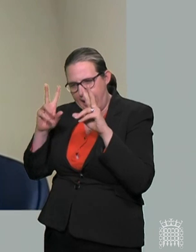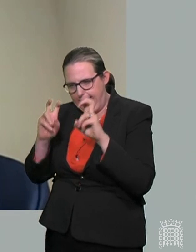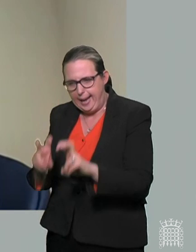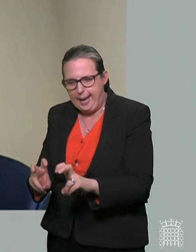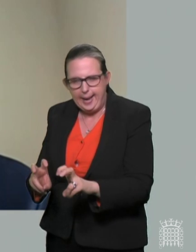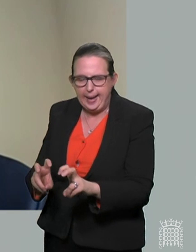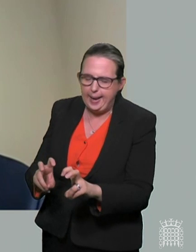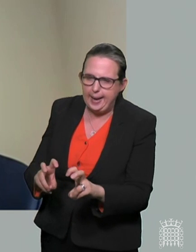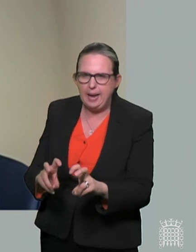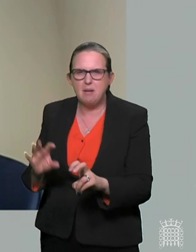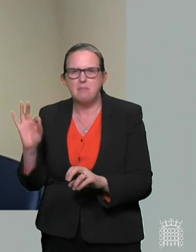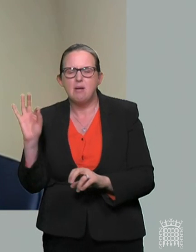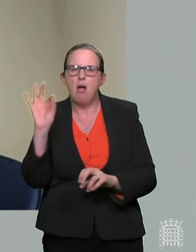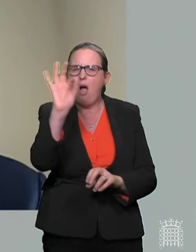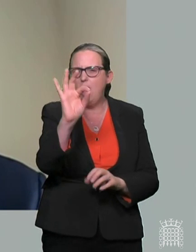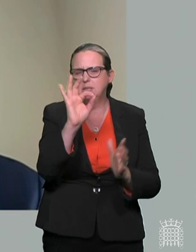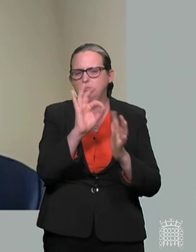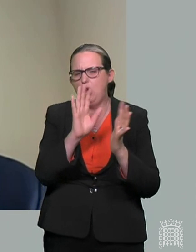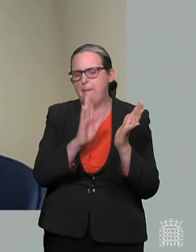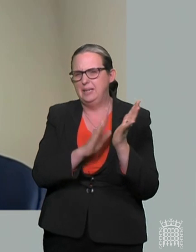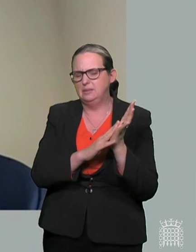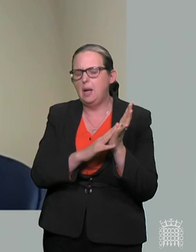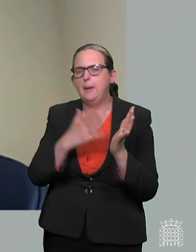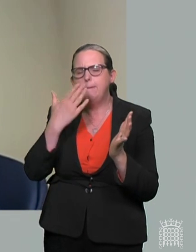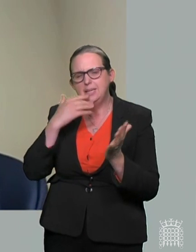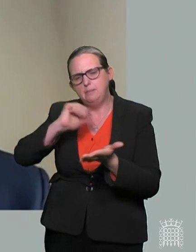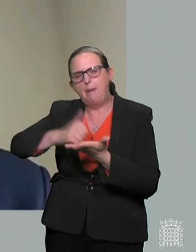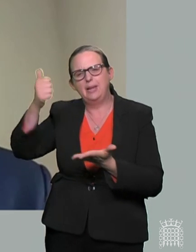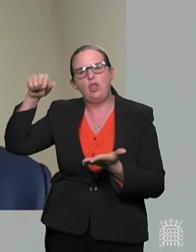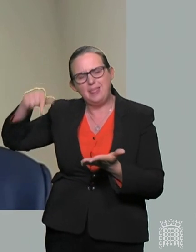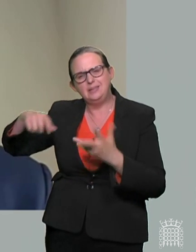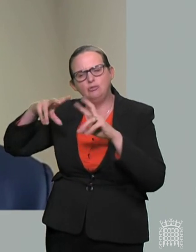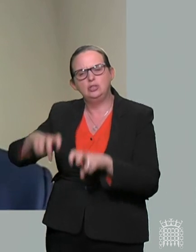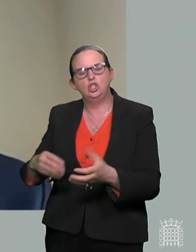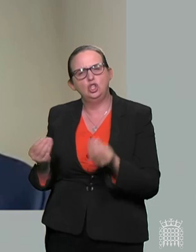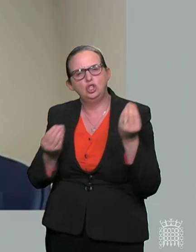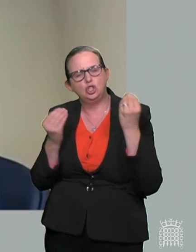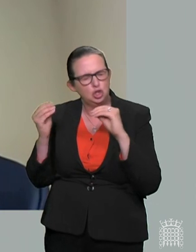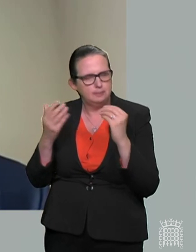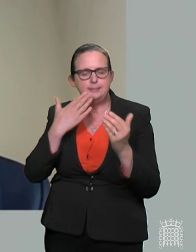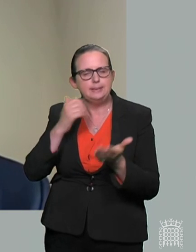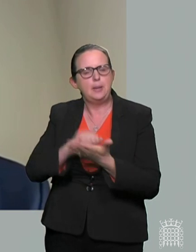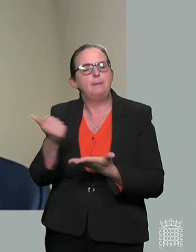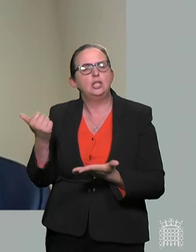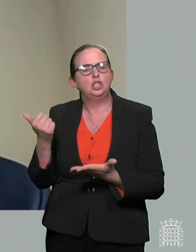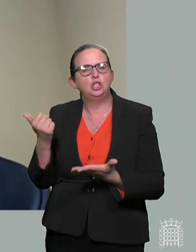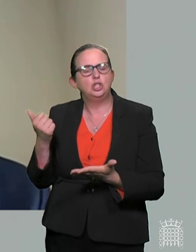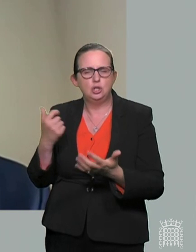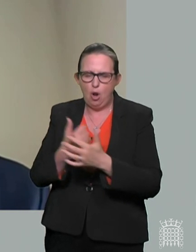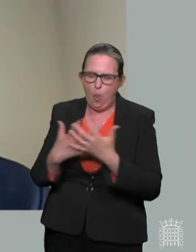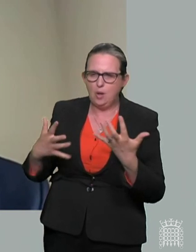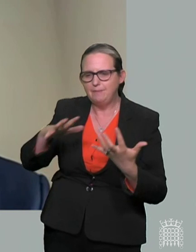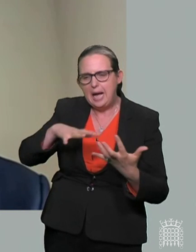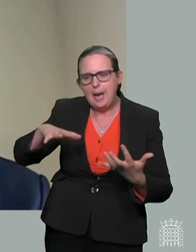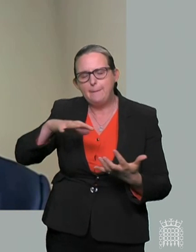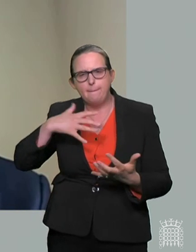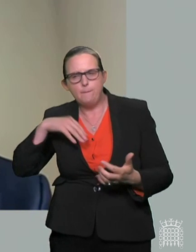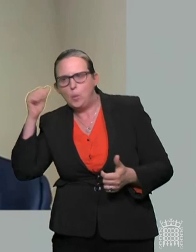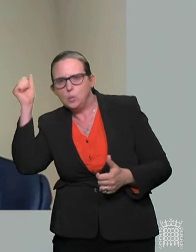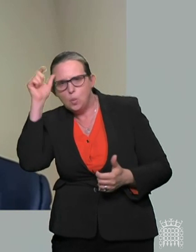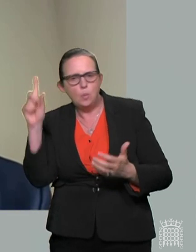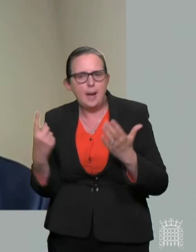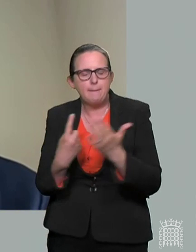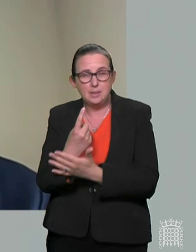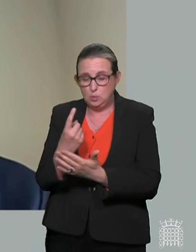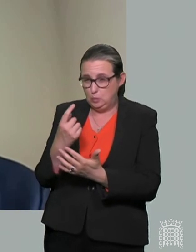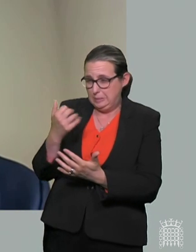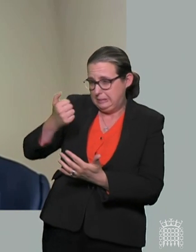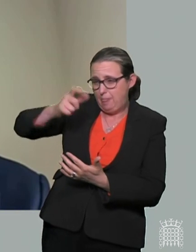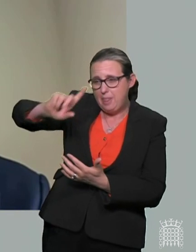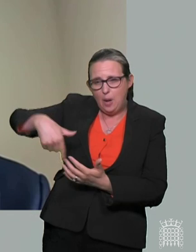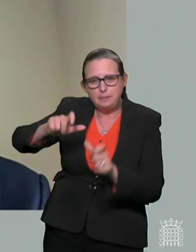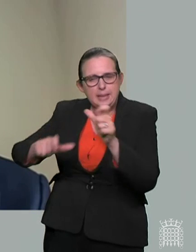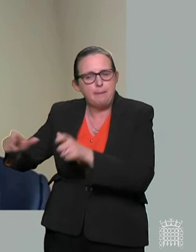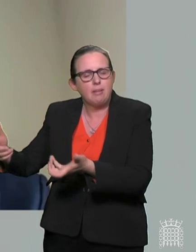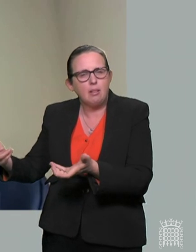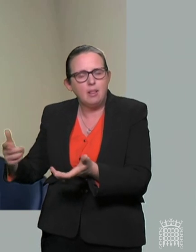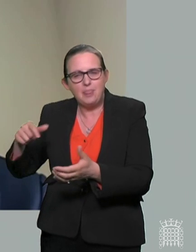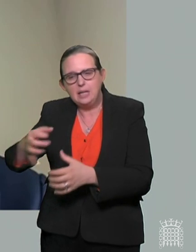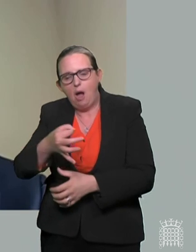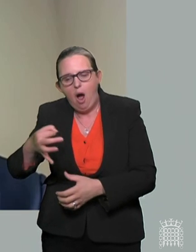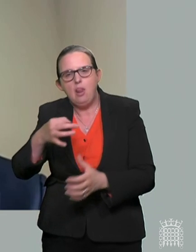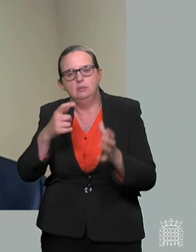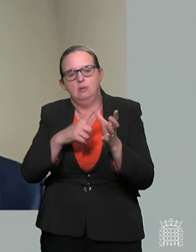Today I ask the Prime Minister to authorise the release of all documents and information residing in the archives into those investigations, so that we know what happened to thousands of people on the island of Alderney during world war two.